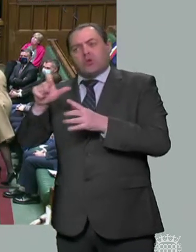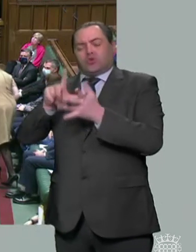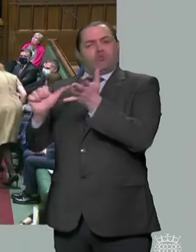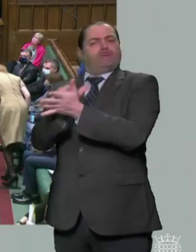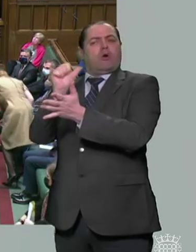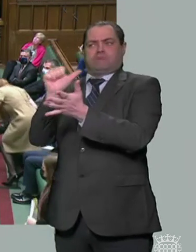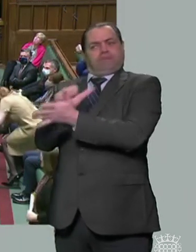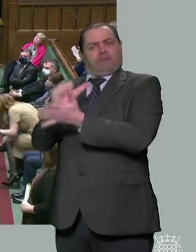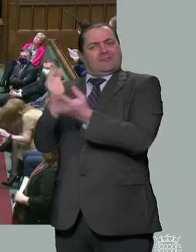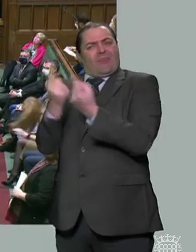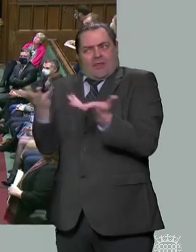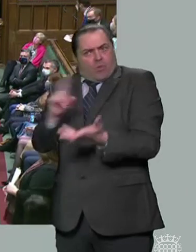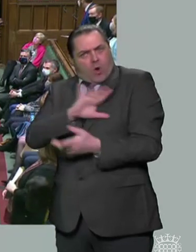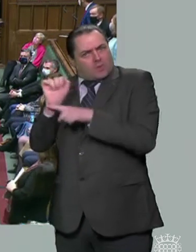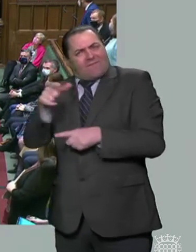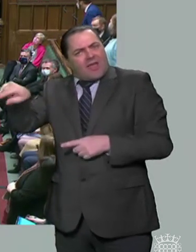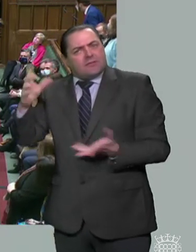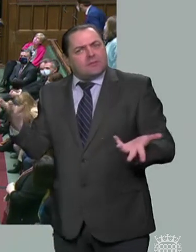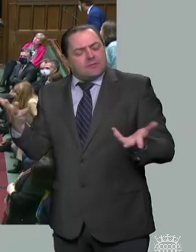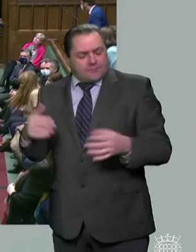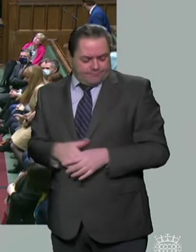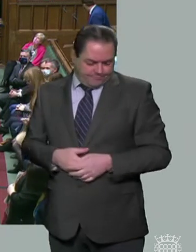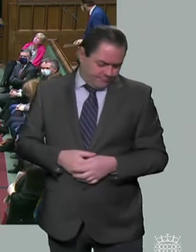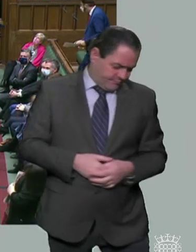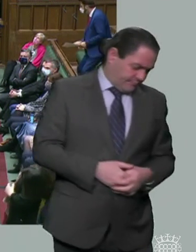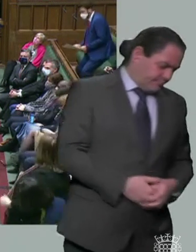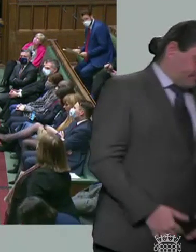When it comes to attacking hard-working public servants